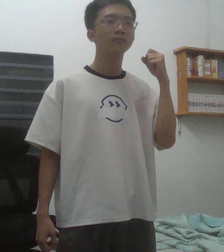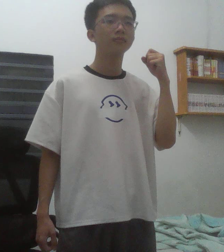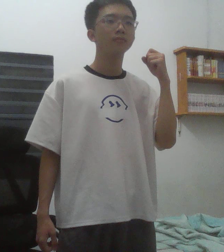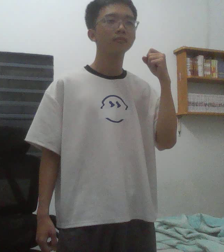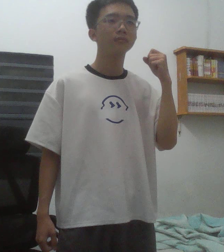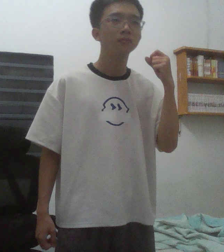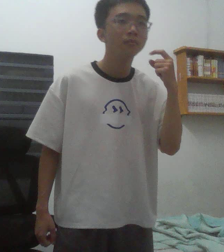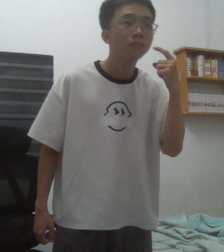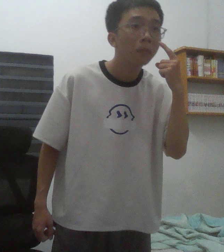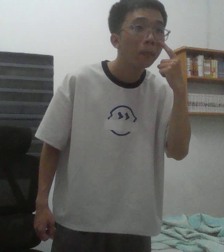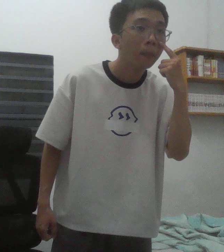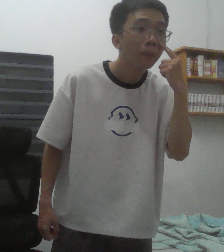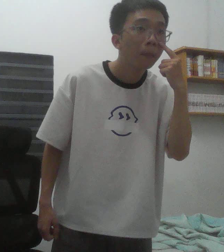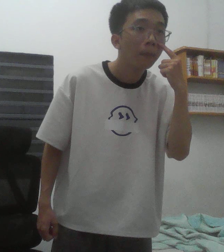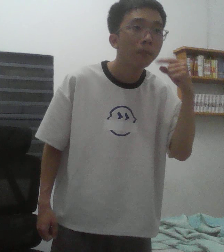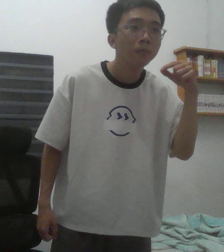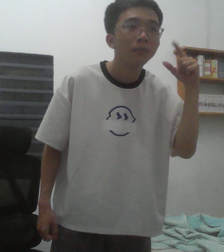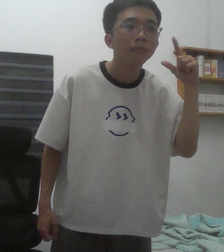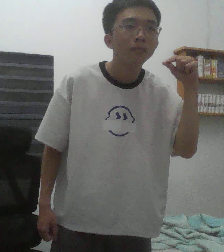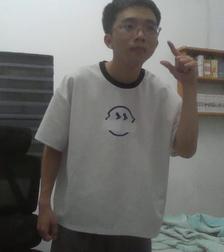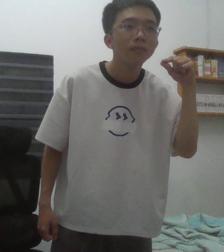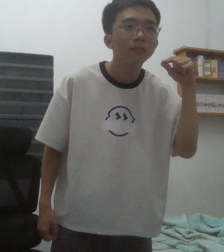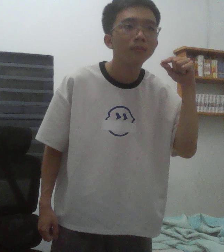lam quen